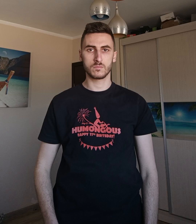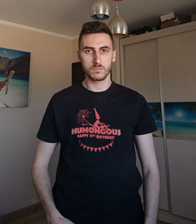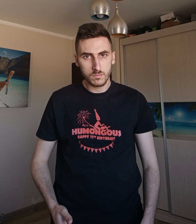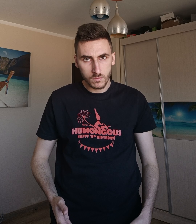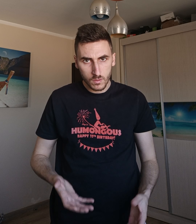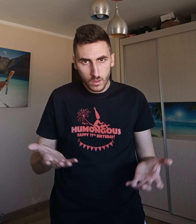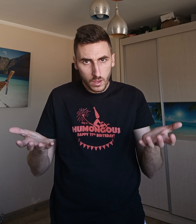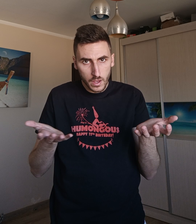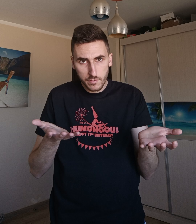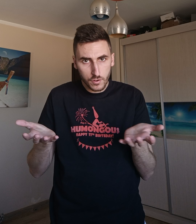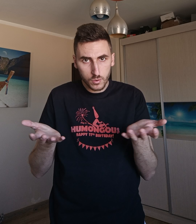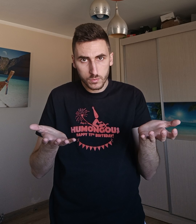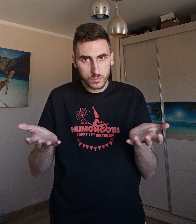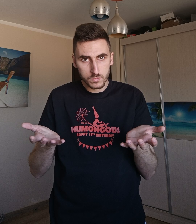איפה